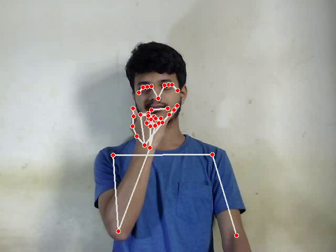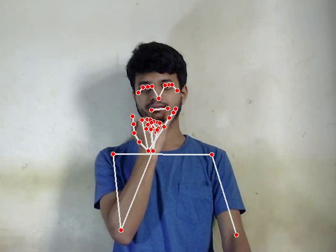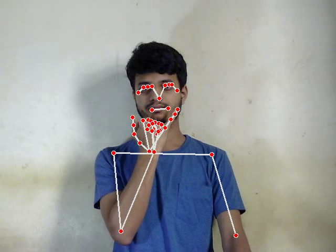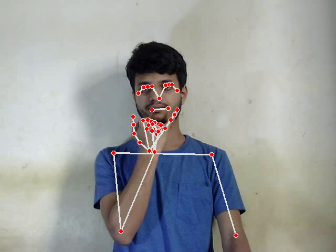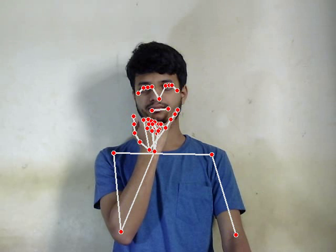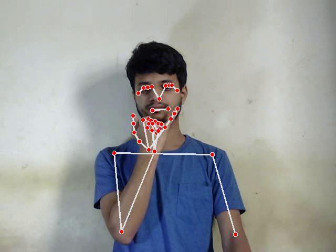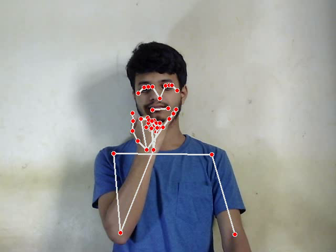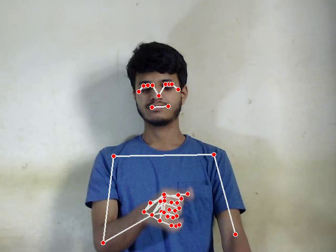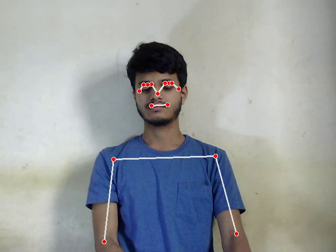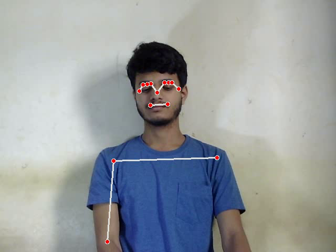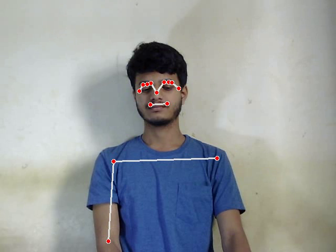wrong